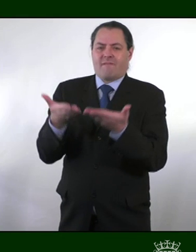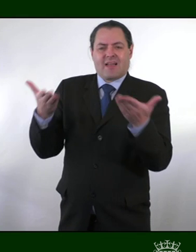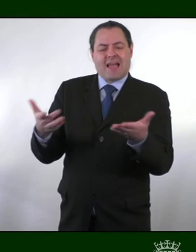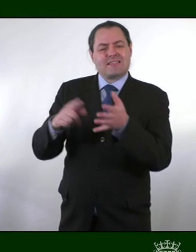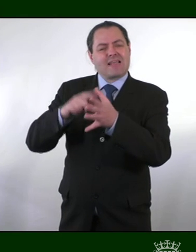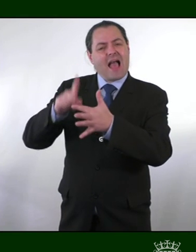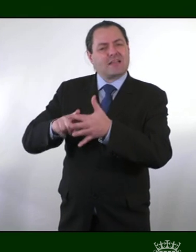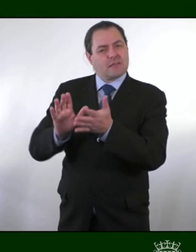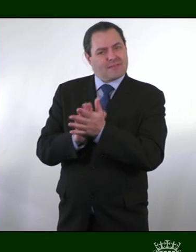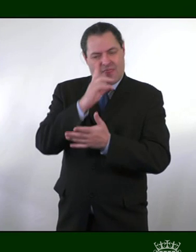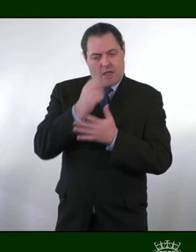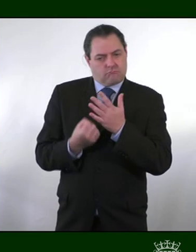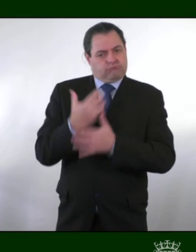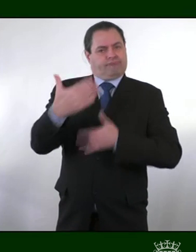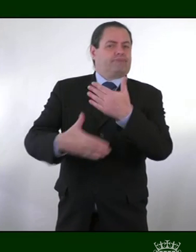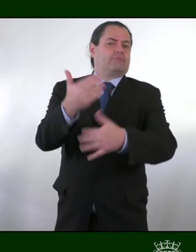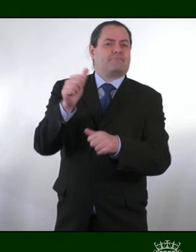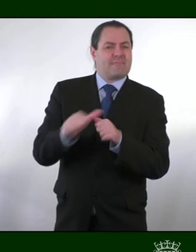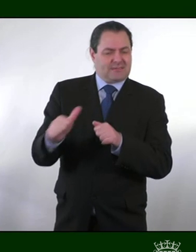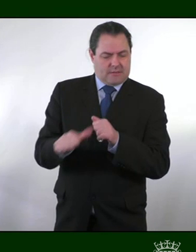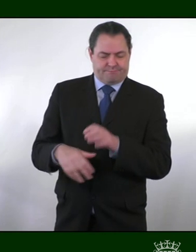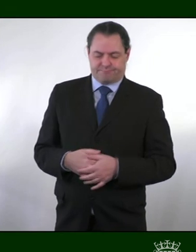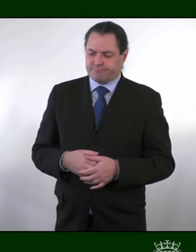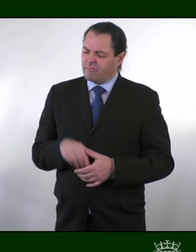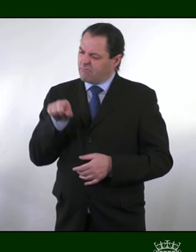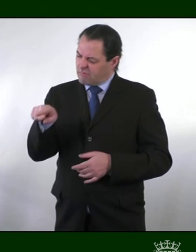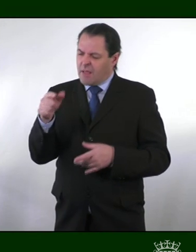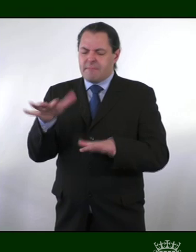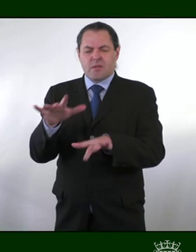The hon. Lady talked about welfare.